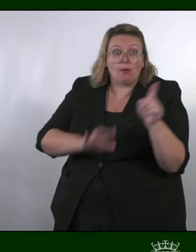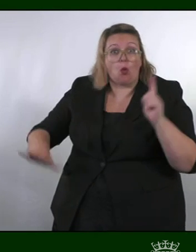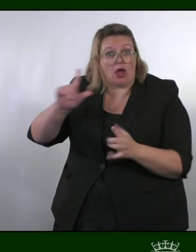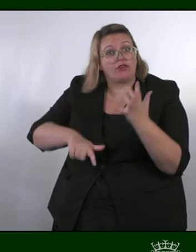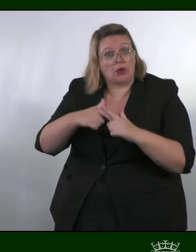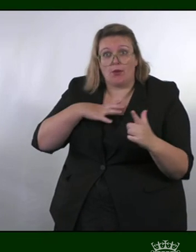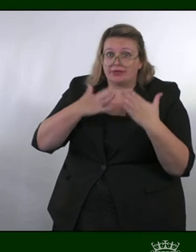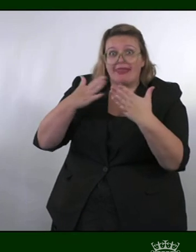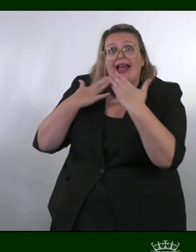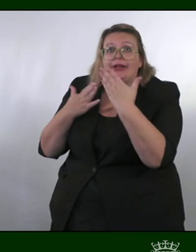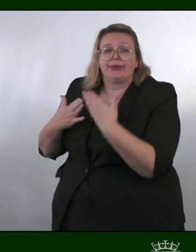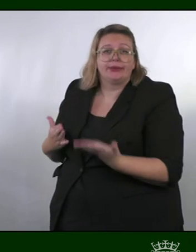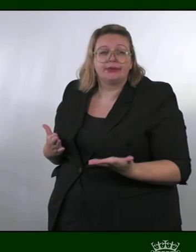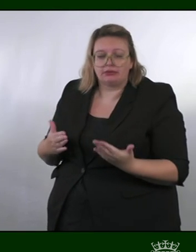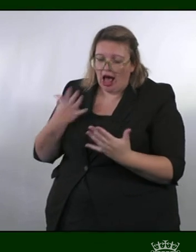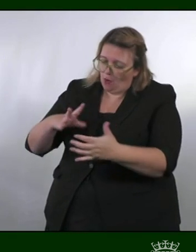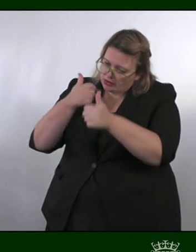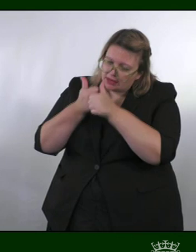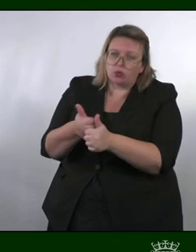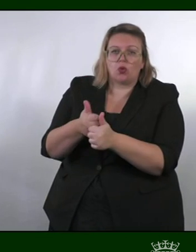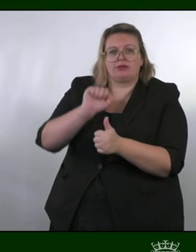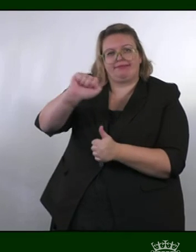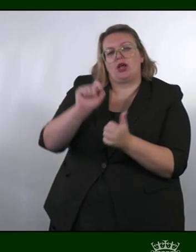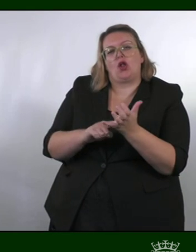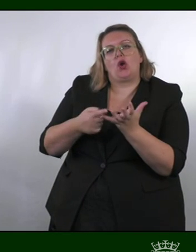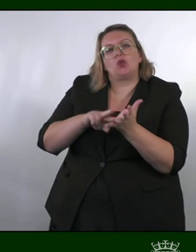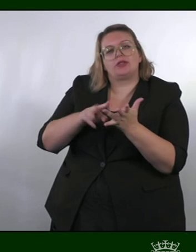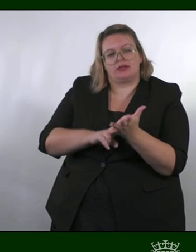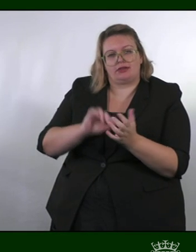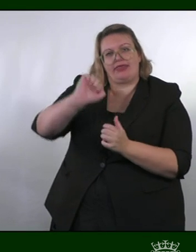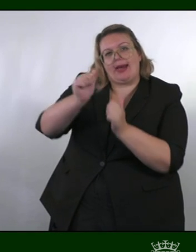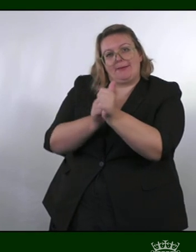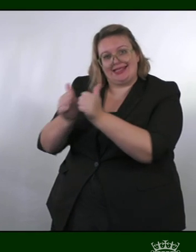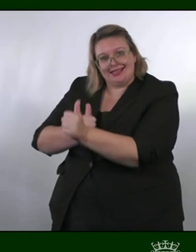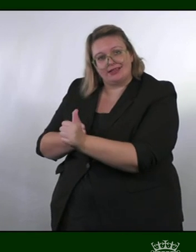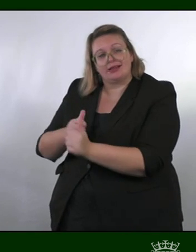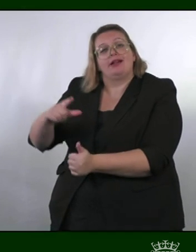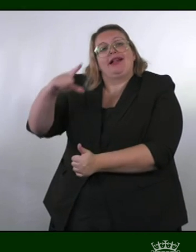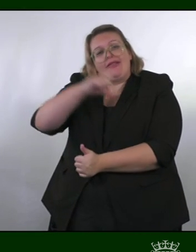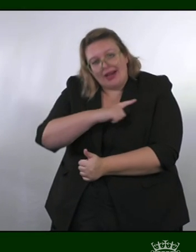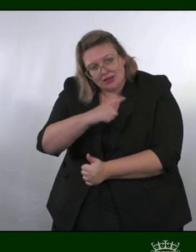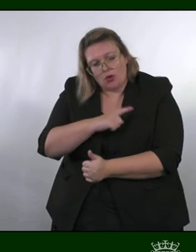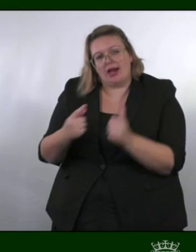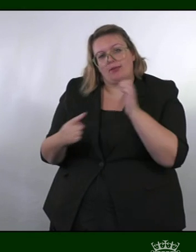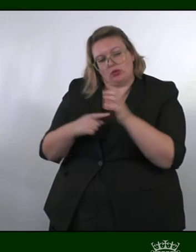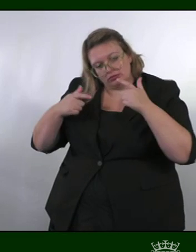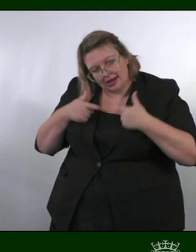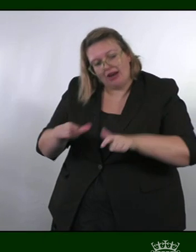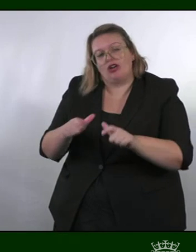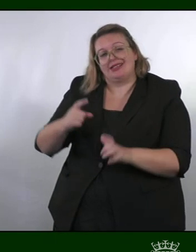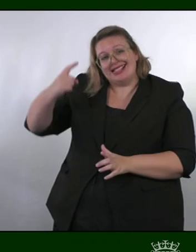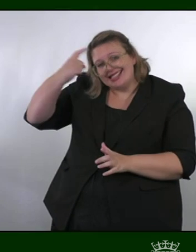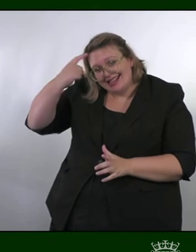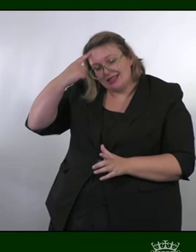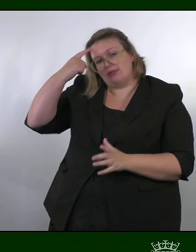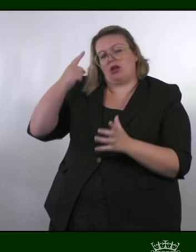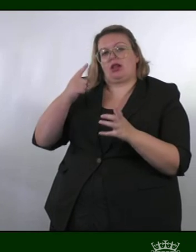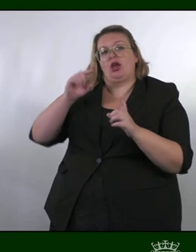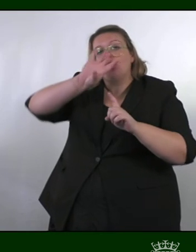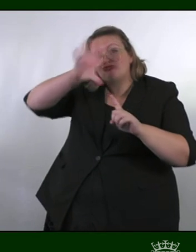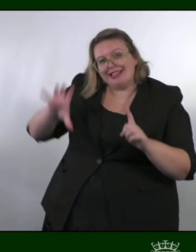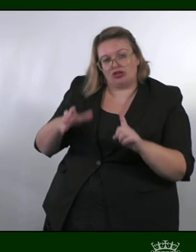I want to support businesses in Luton, which is why we want to continue with the sensible, balanced, regional and local approach that we are taking.